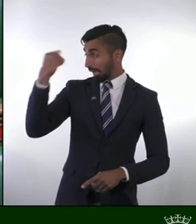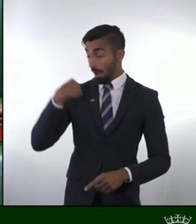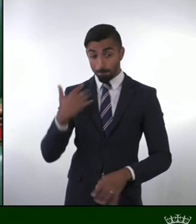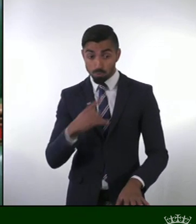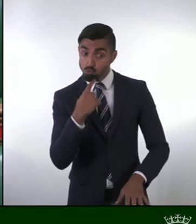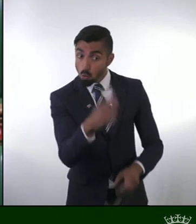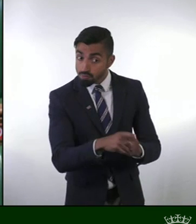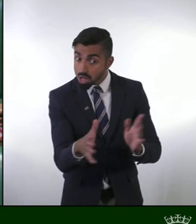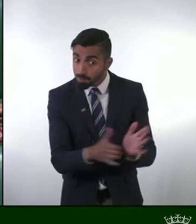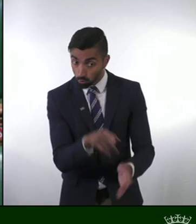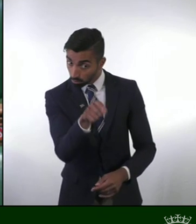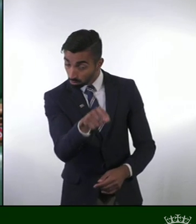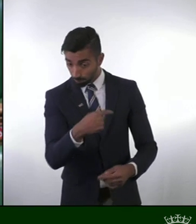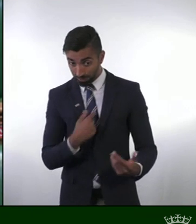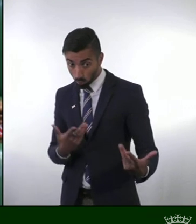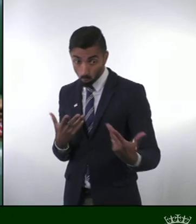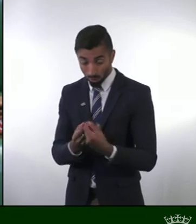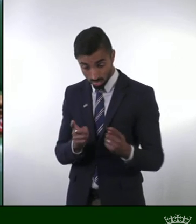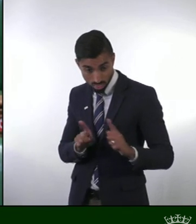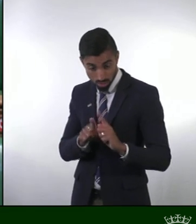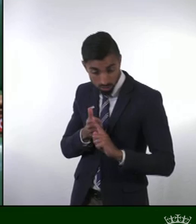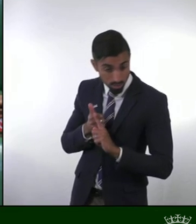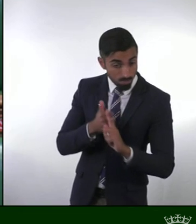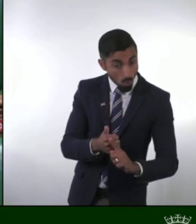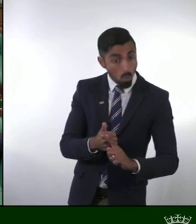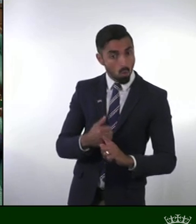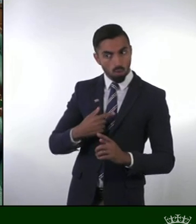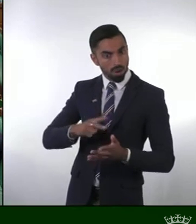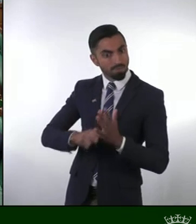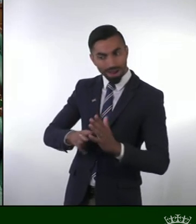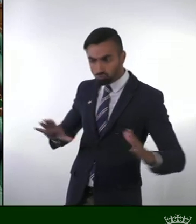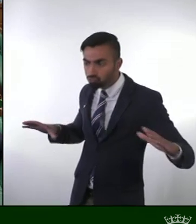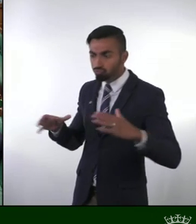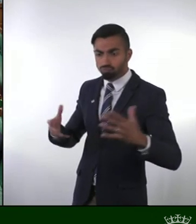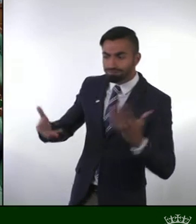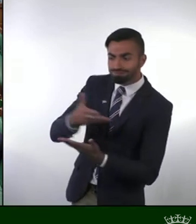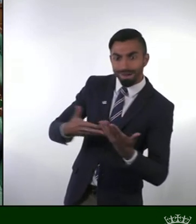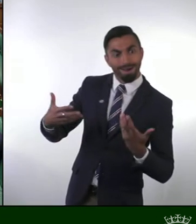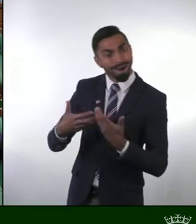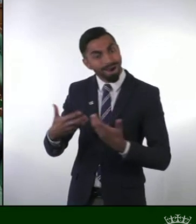It is not too late. Will the Prime Minister take me up on that?